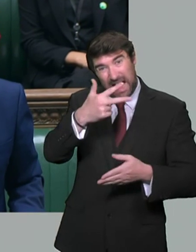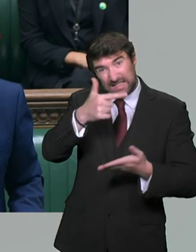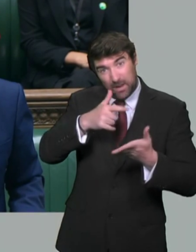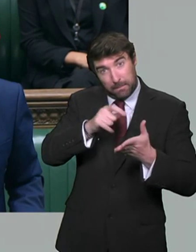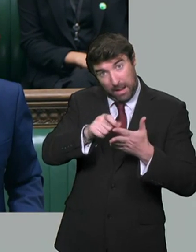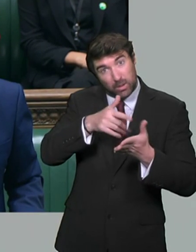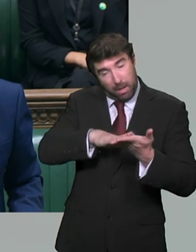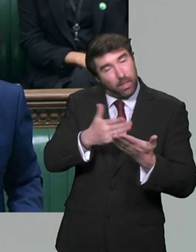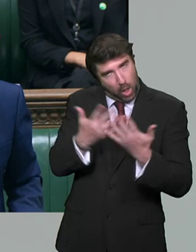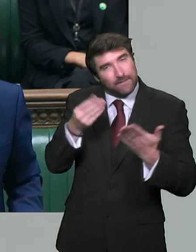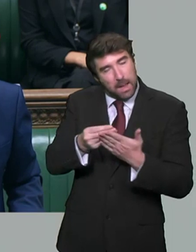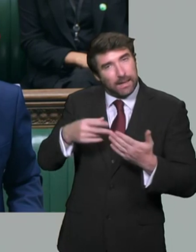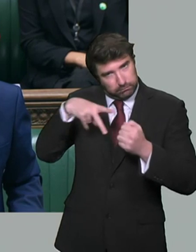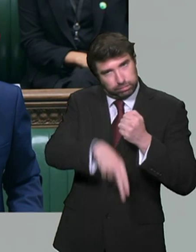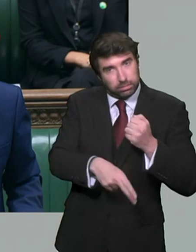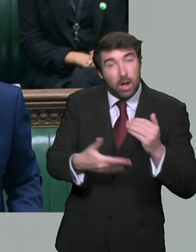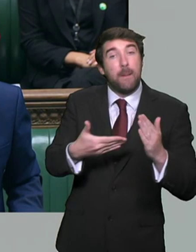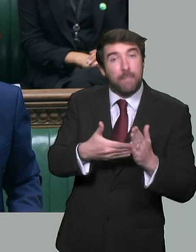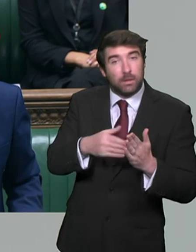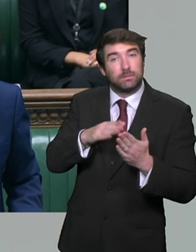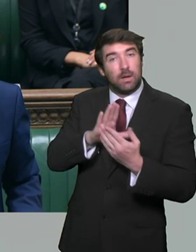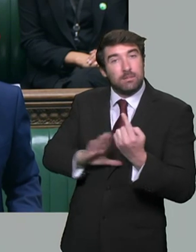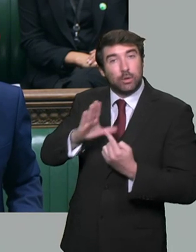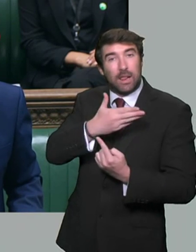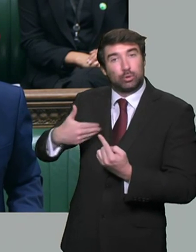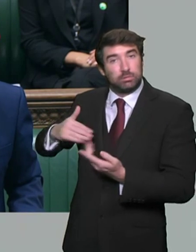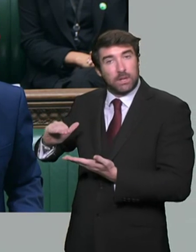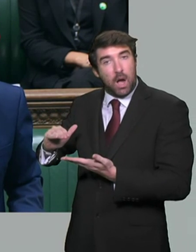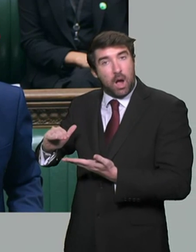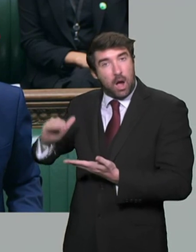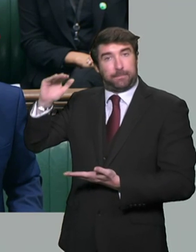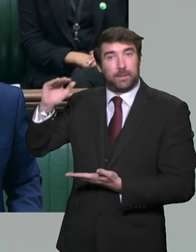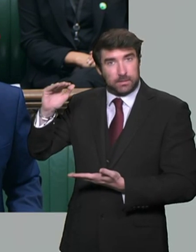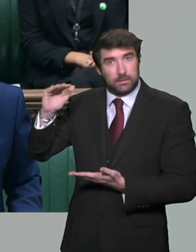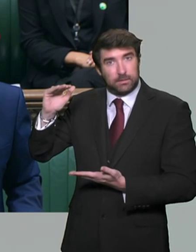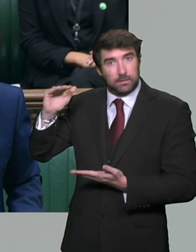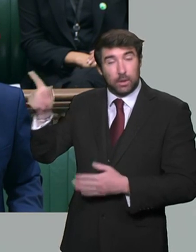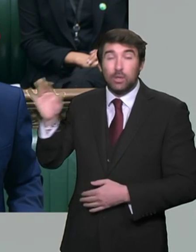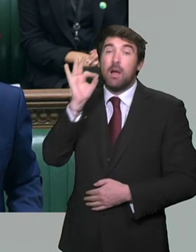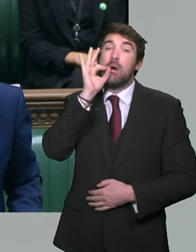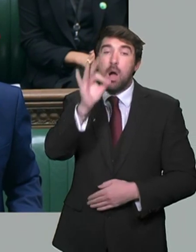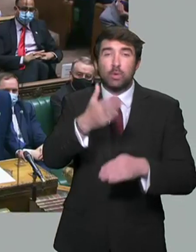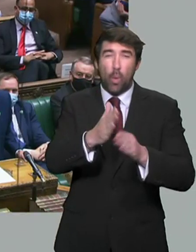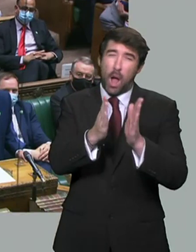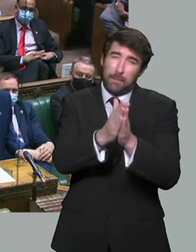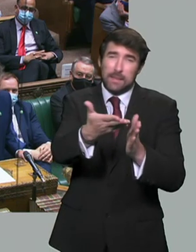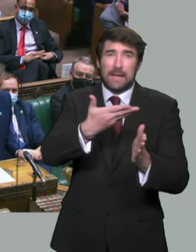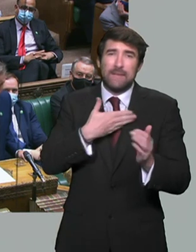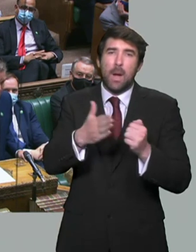She will now also be hit with a national insurance tax rise. She has asked for more shifts and she cannot get them.